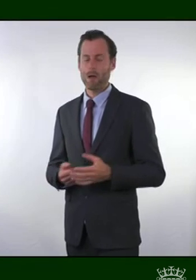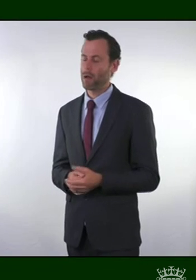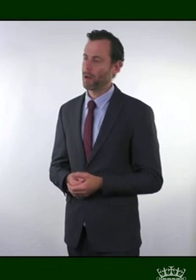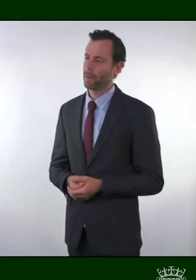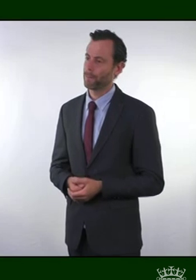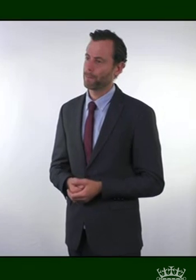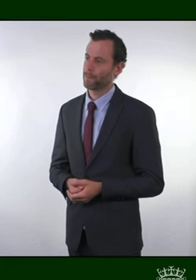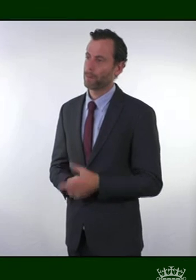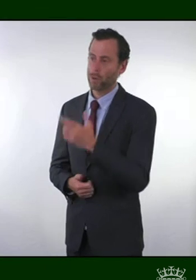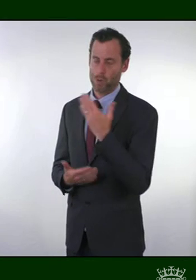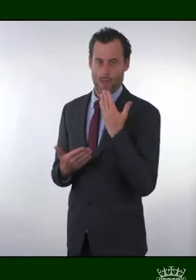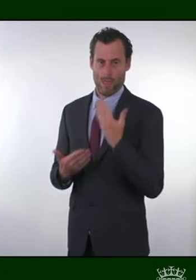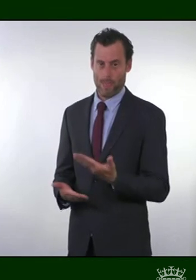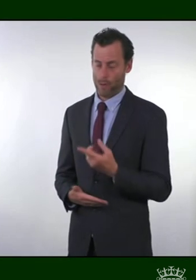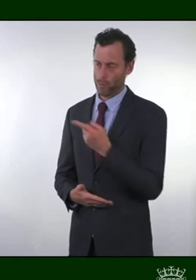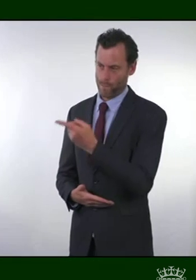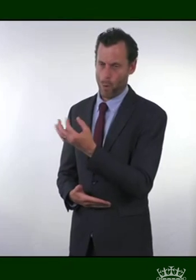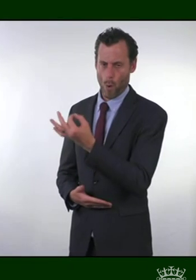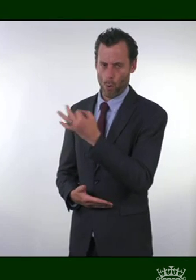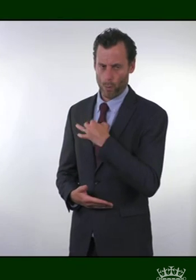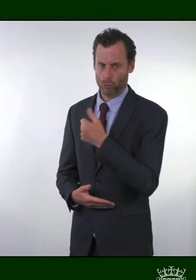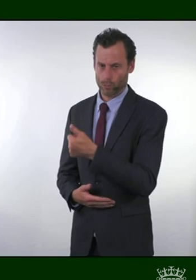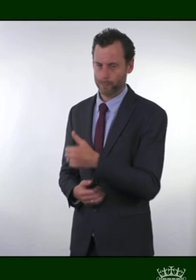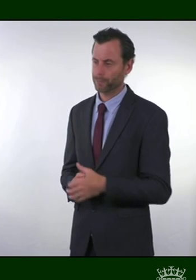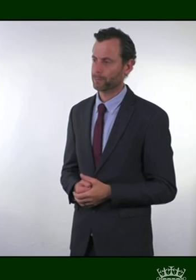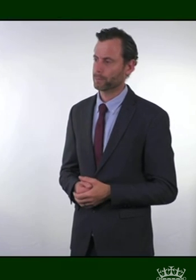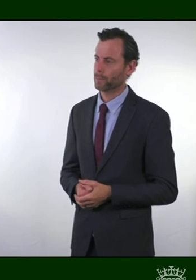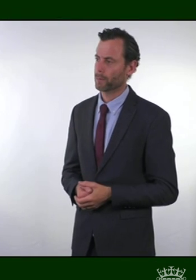I thank the honourable Lady for her questions.